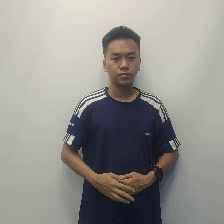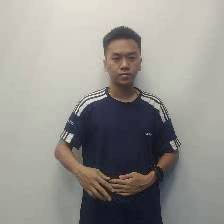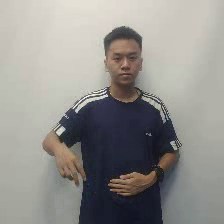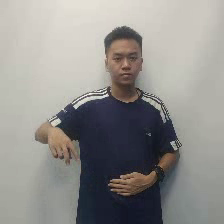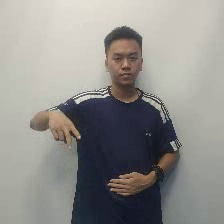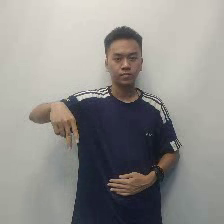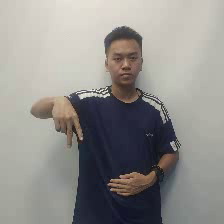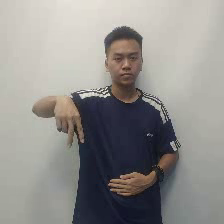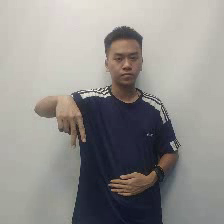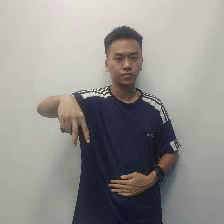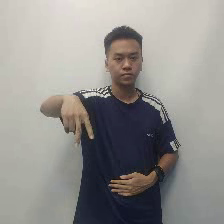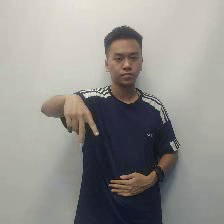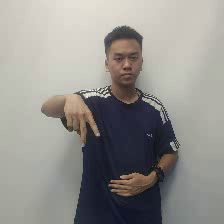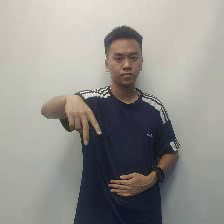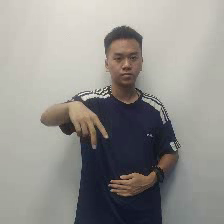Đi